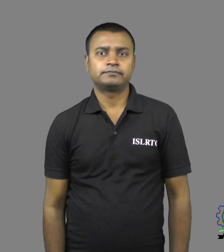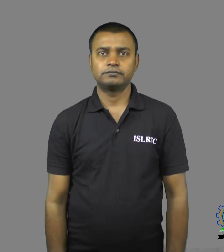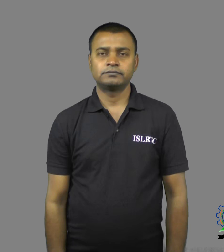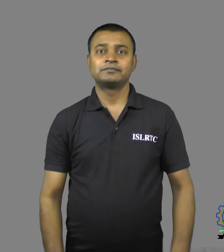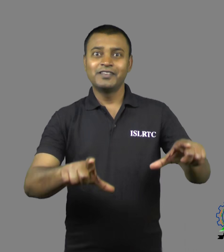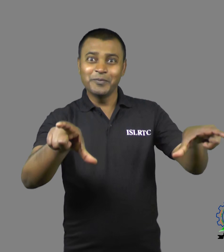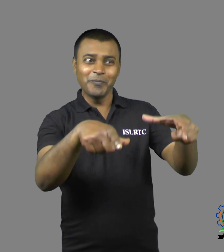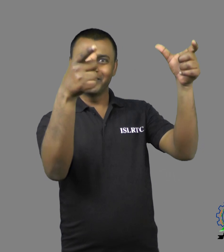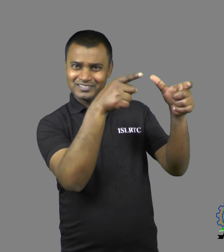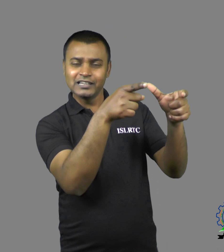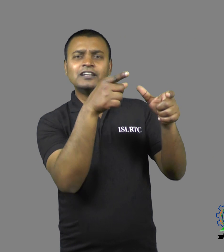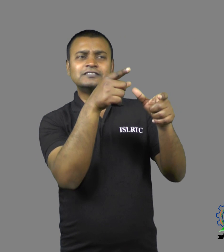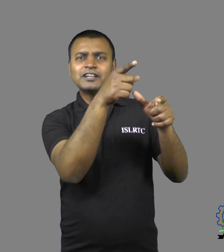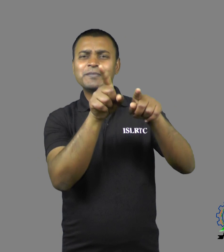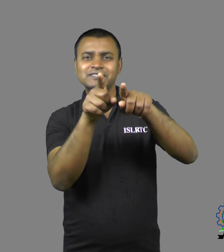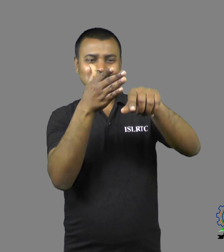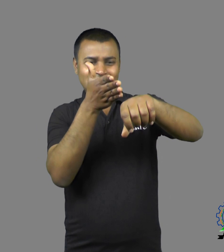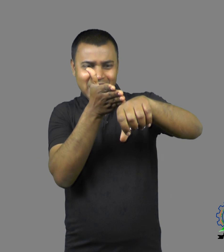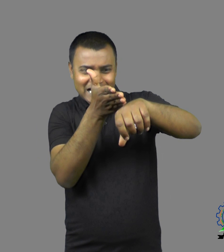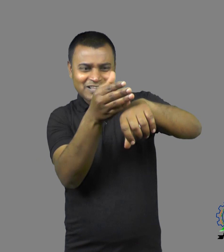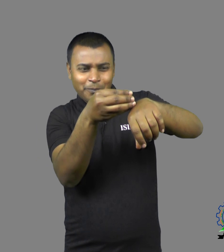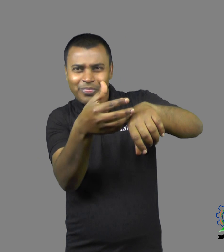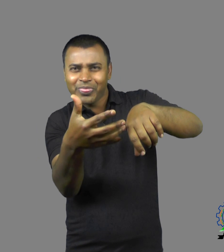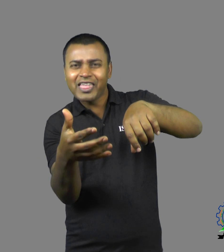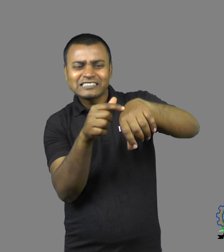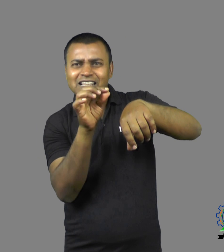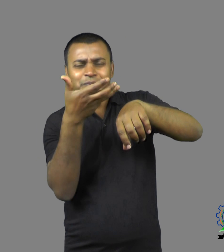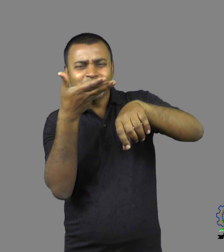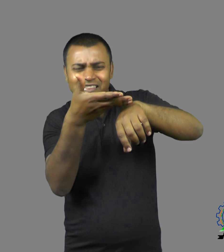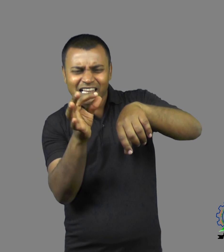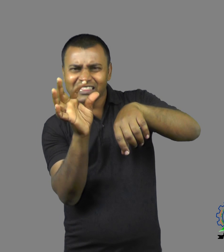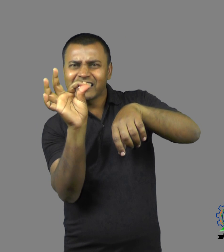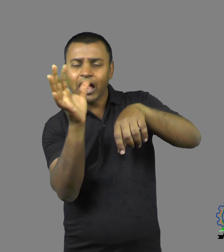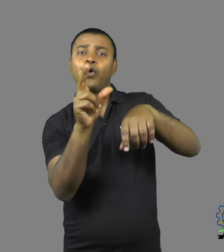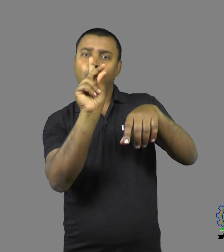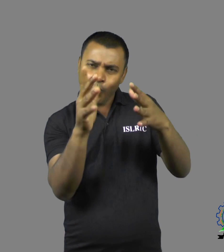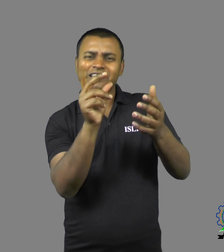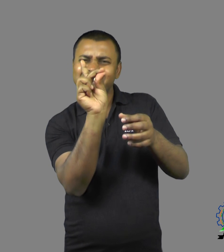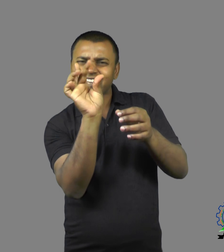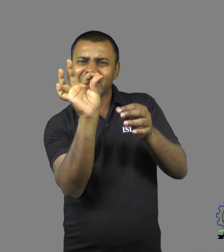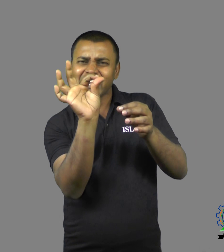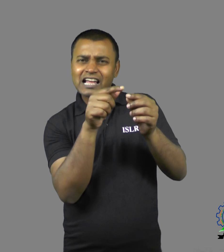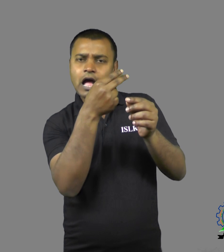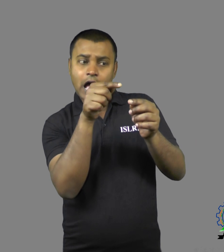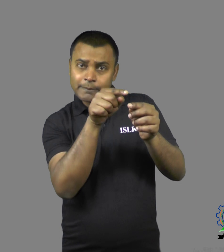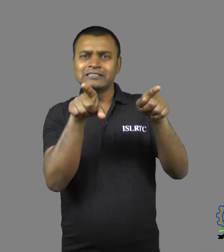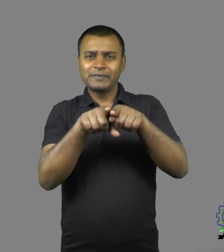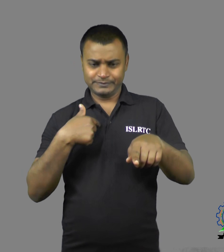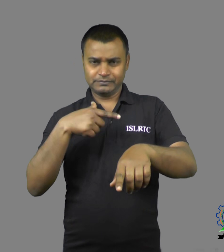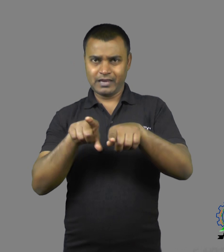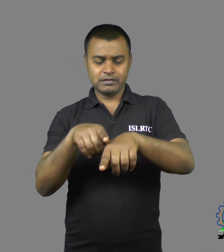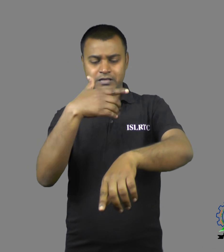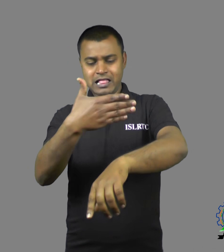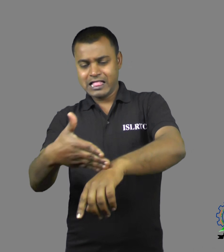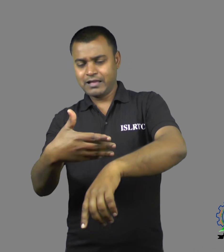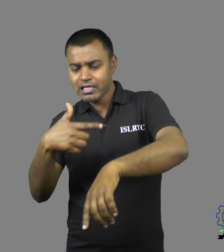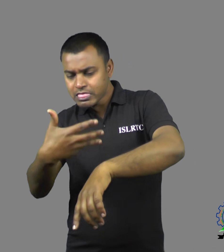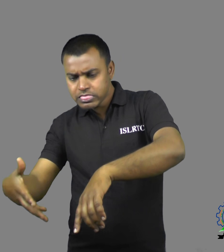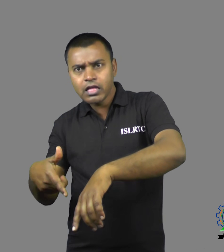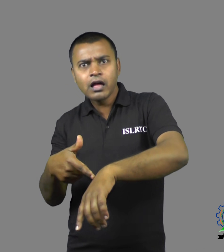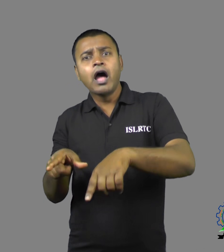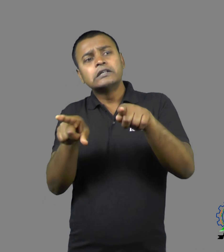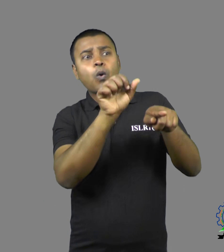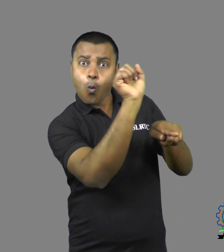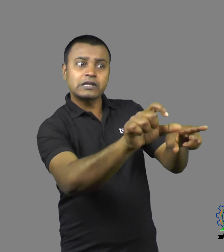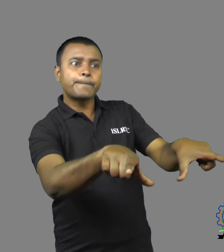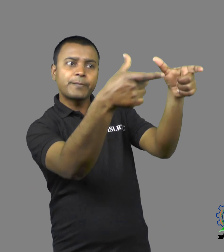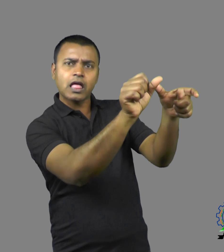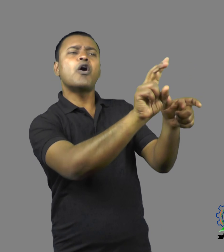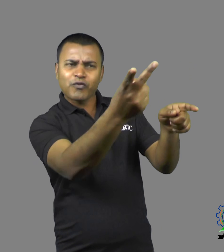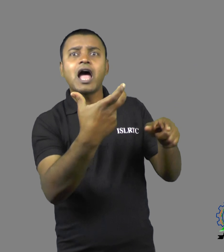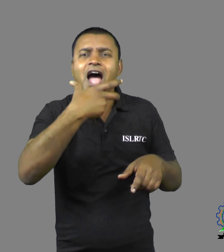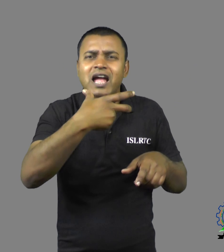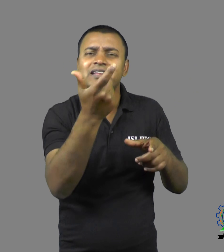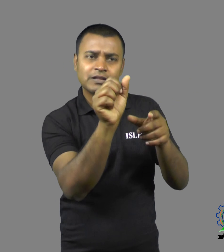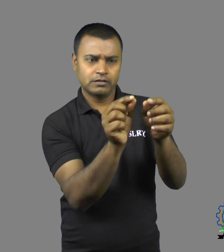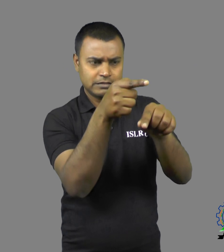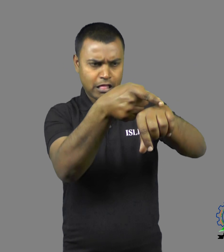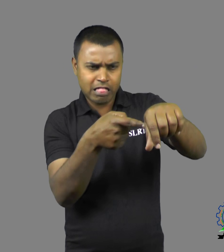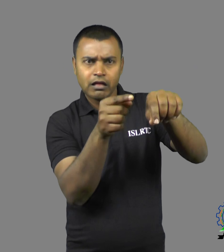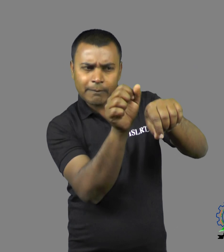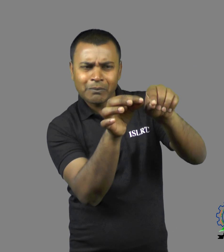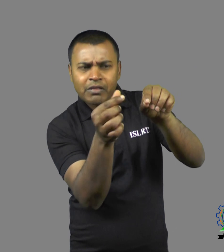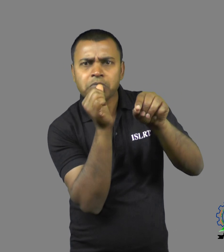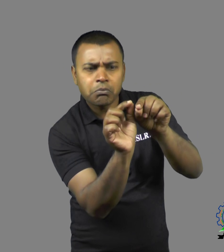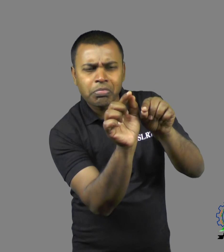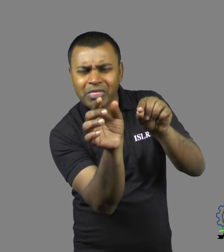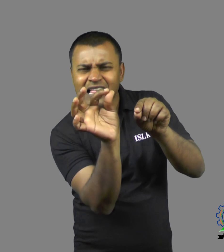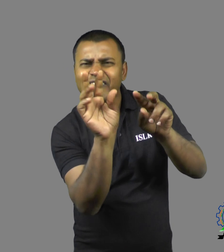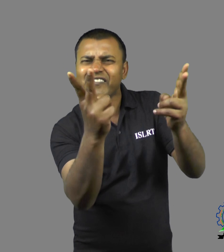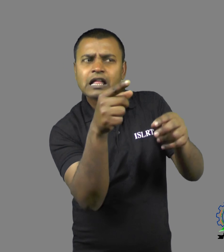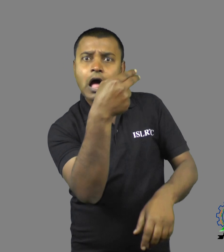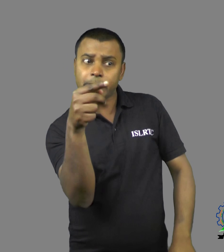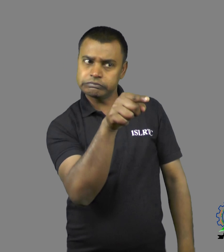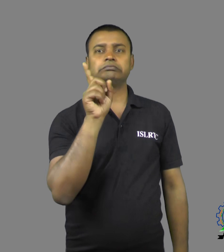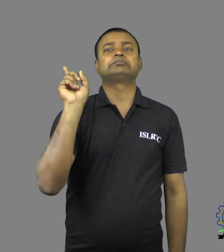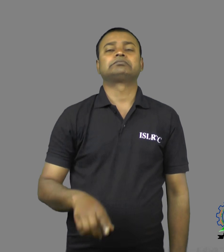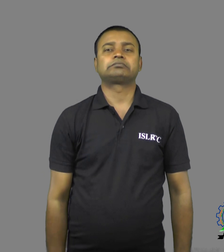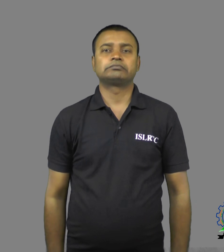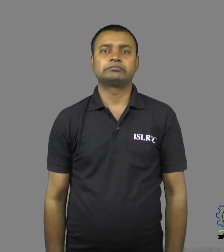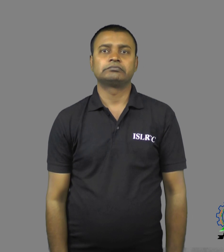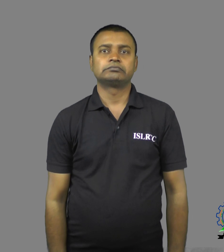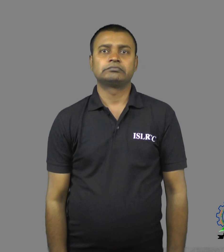Bleeding